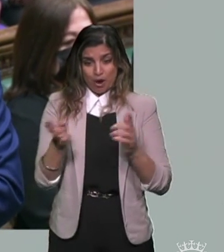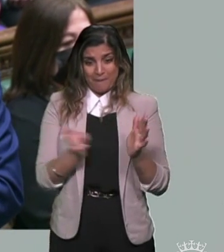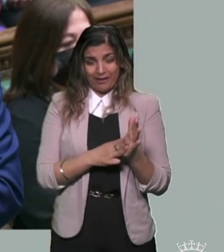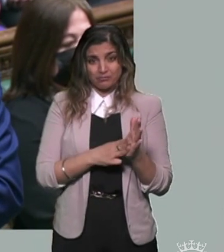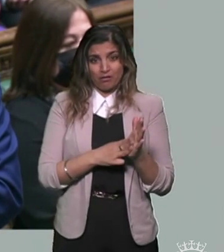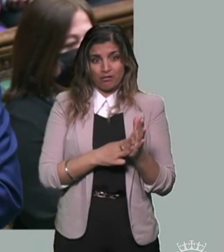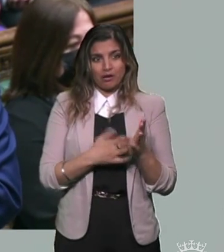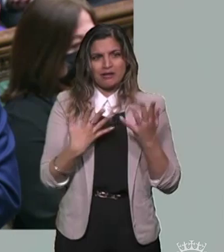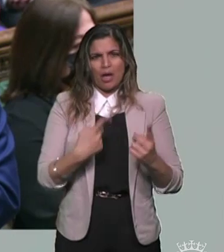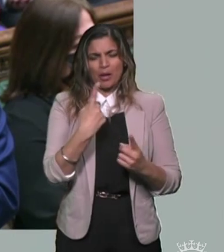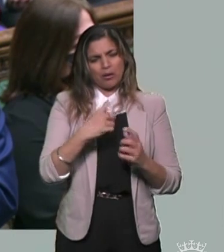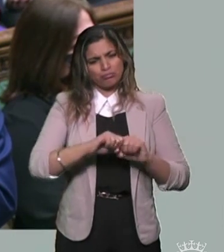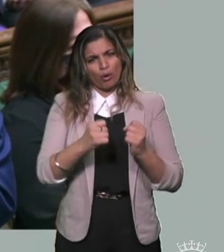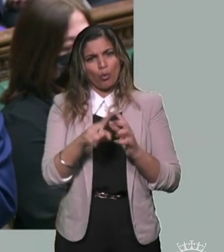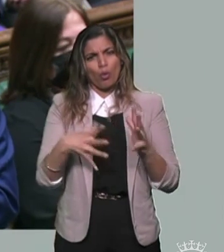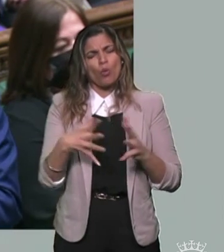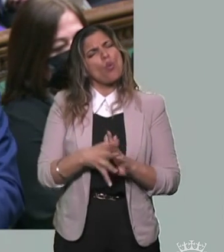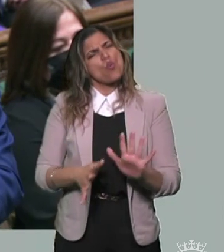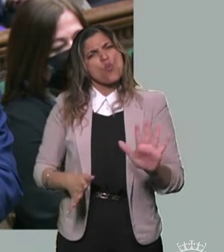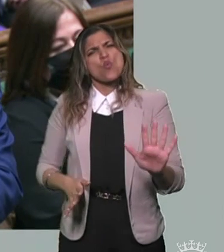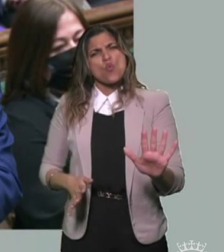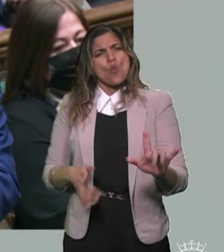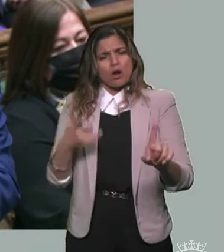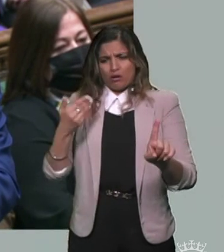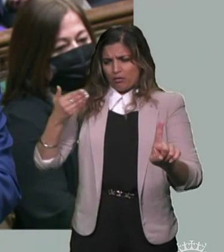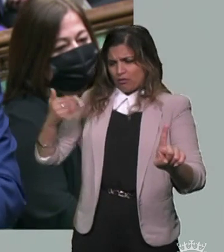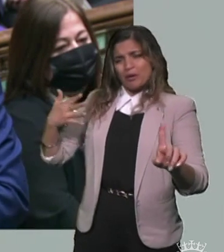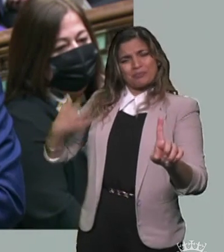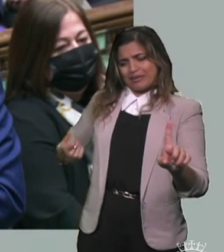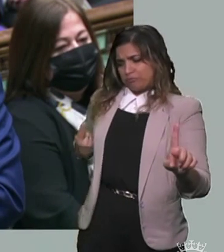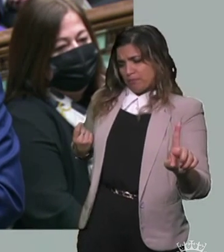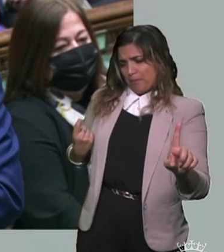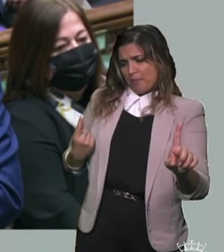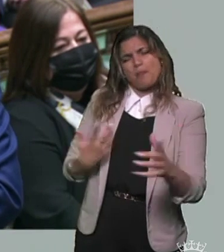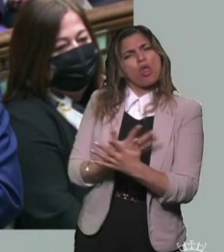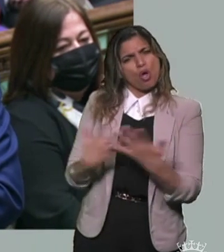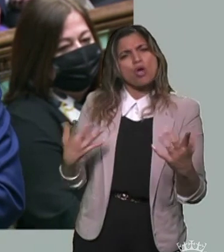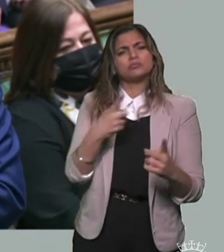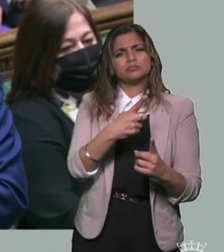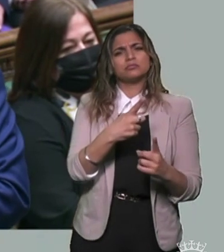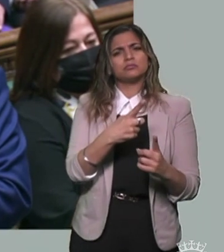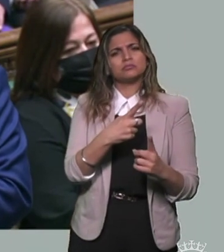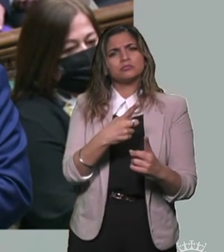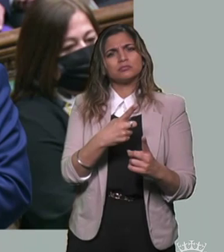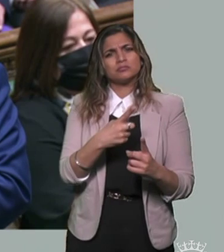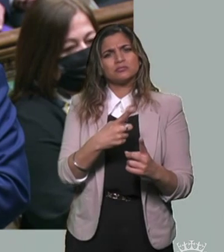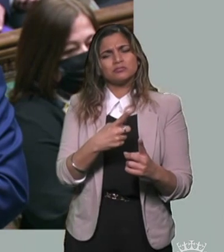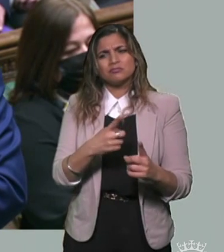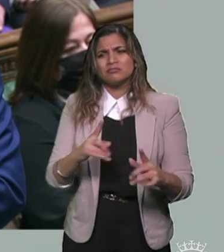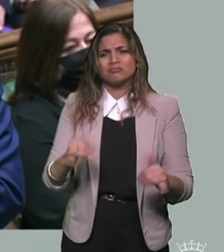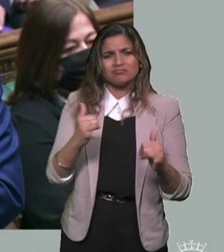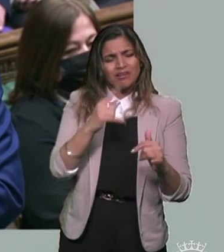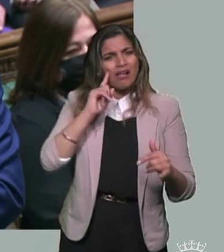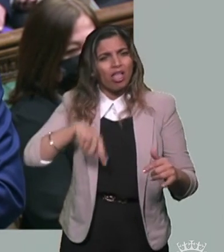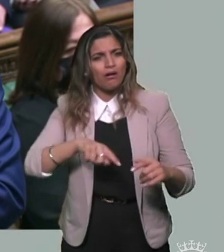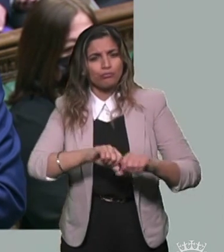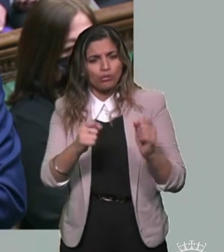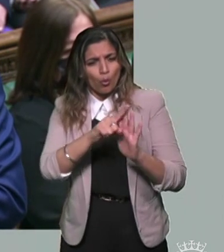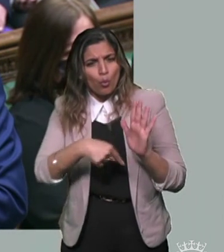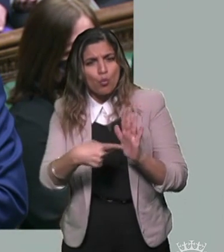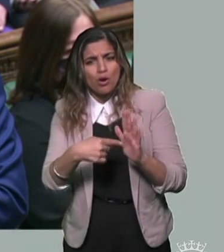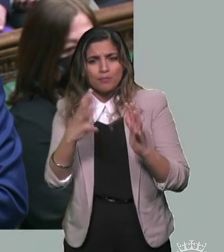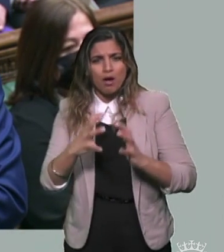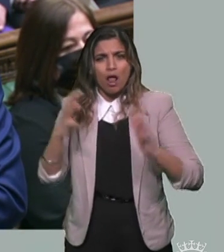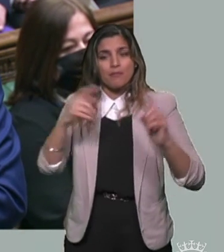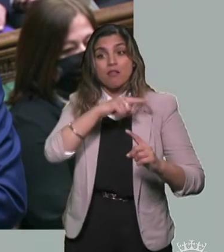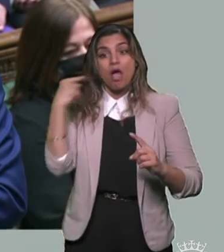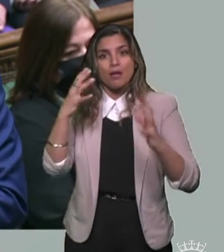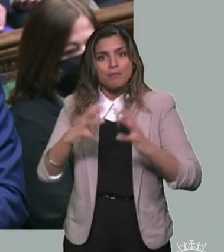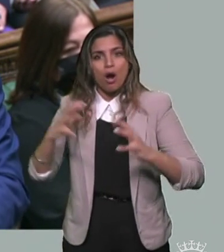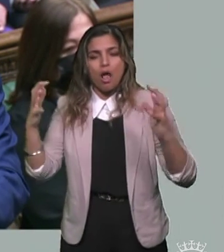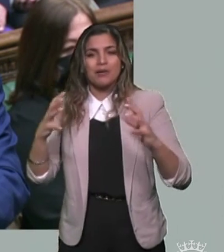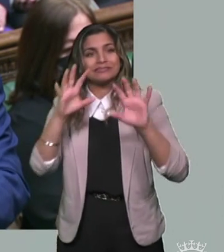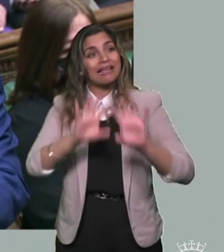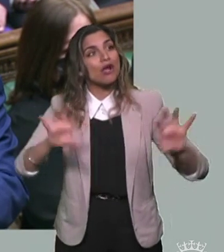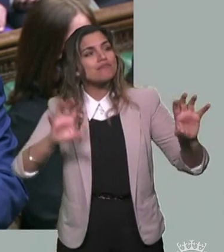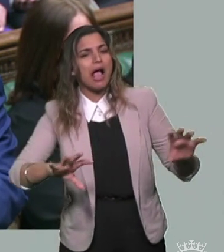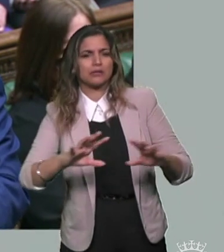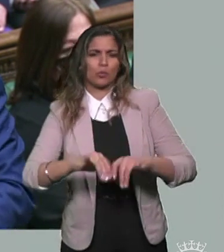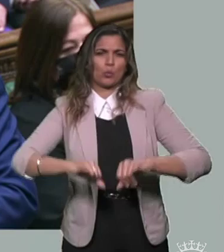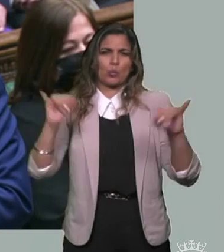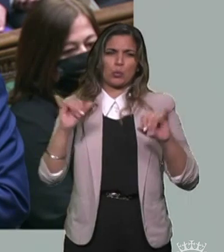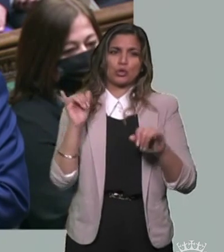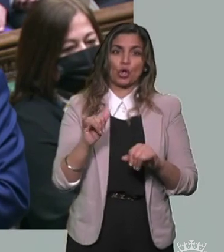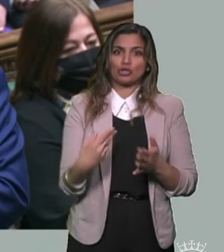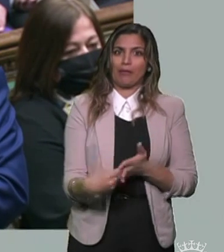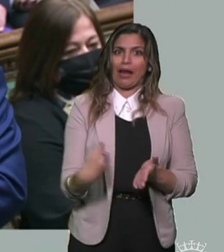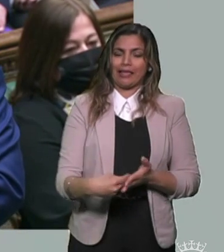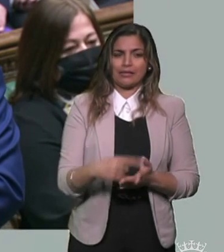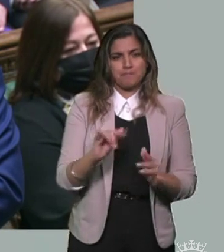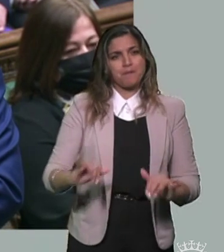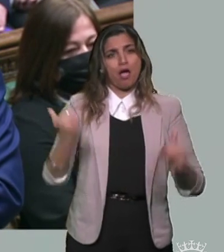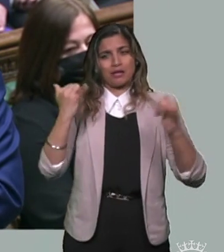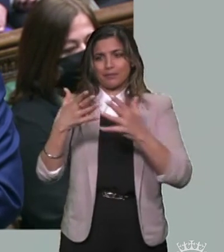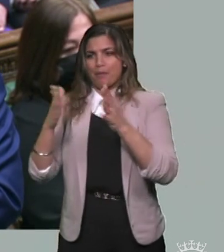This is the latest in a rap sheet that is already a mile long: illegally proroguing Parliament; misleading the House; decorating with dodgy cash; and partying while the public suffered.